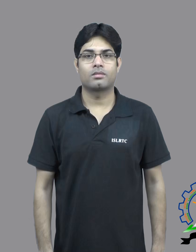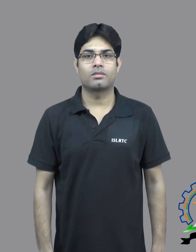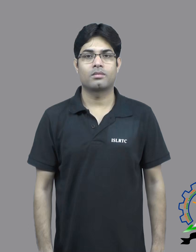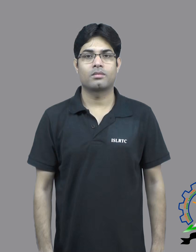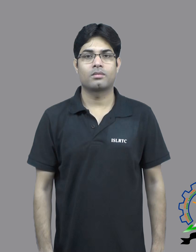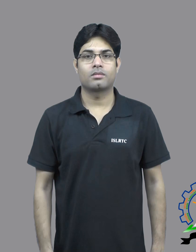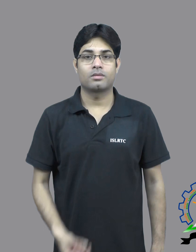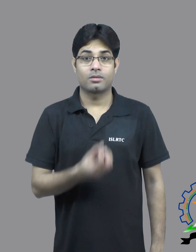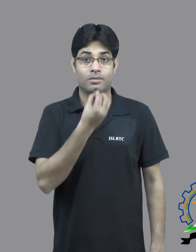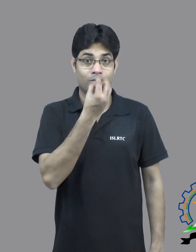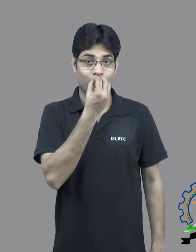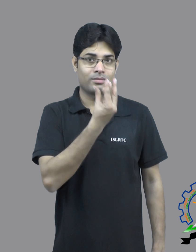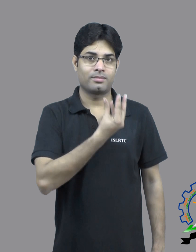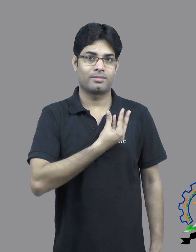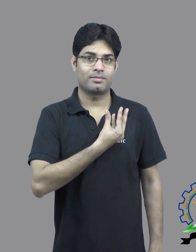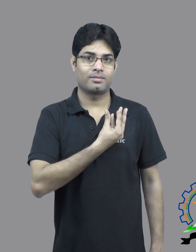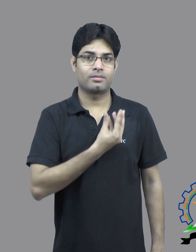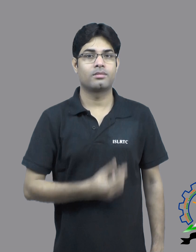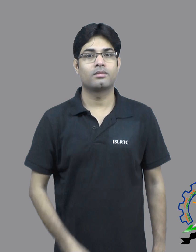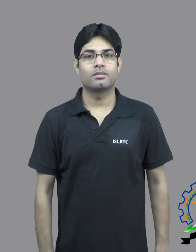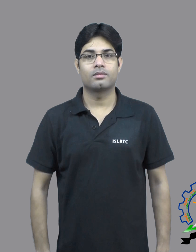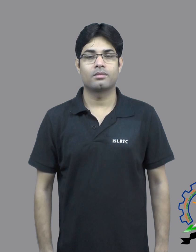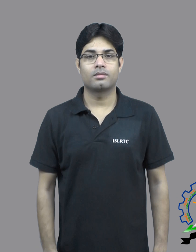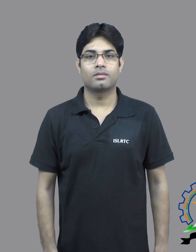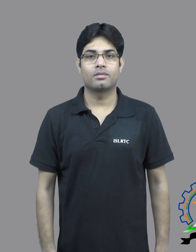Jawaharlal Nehru